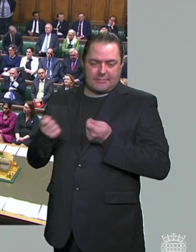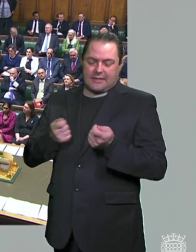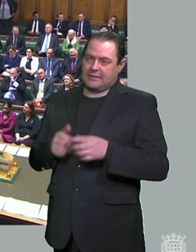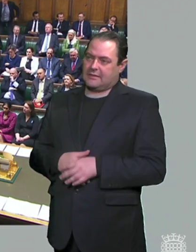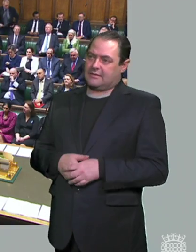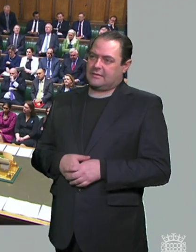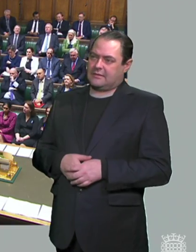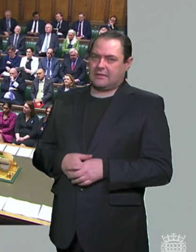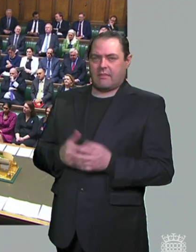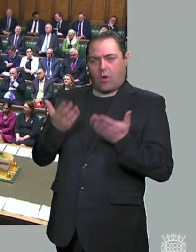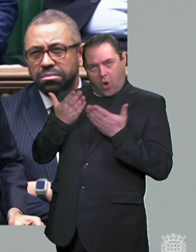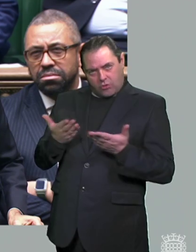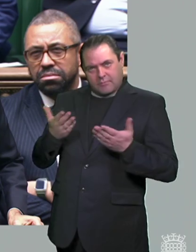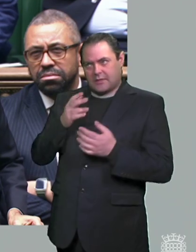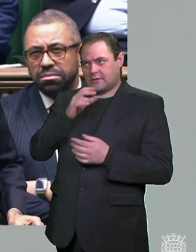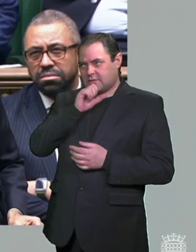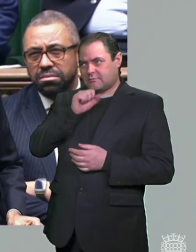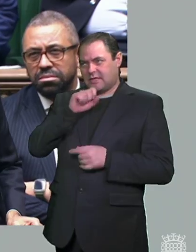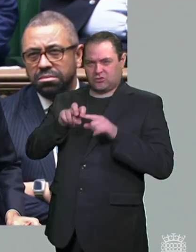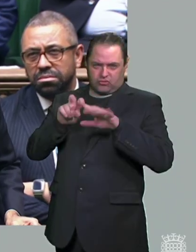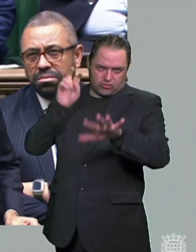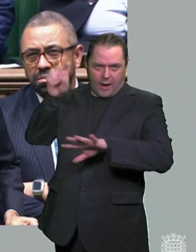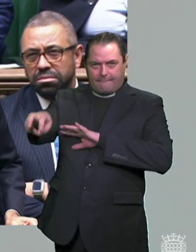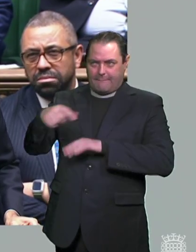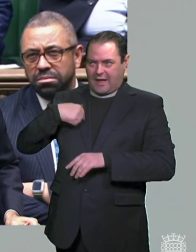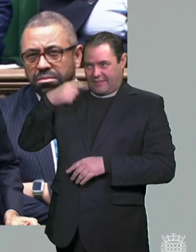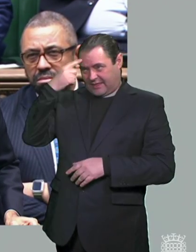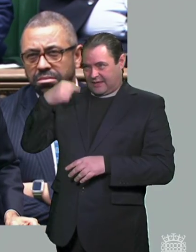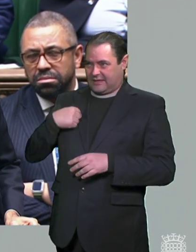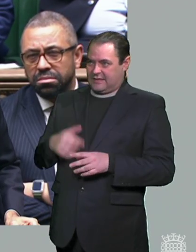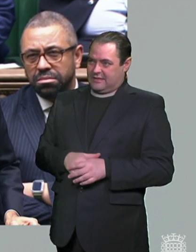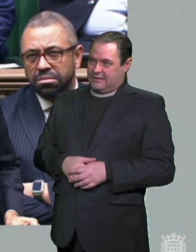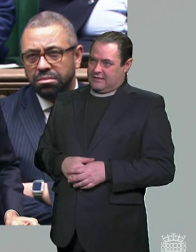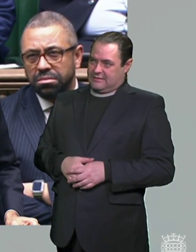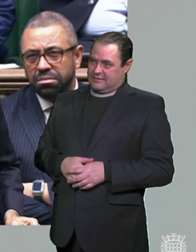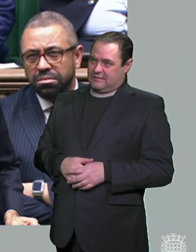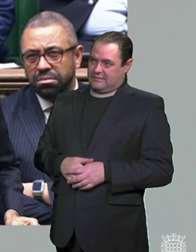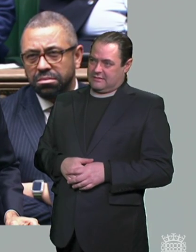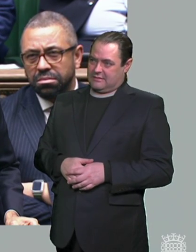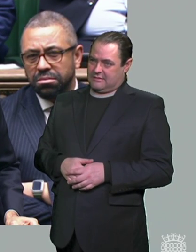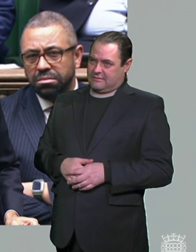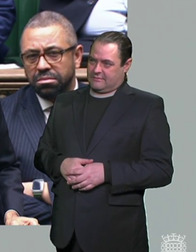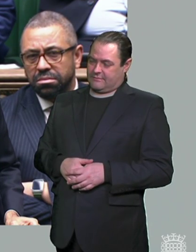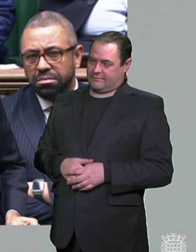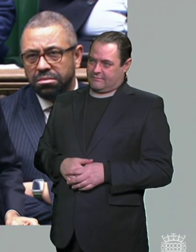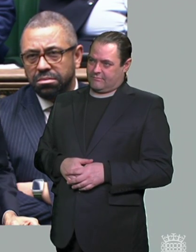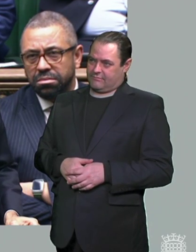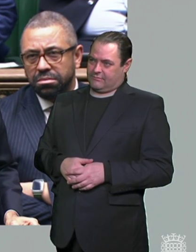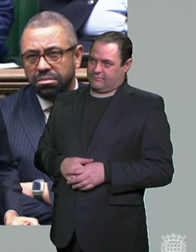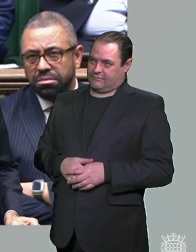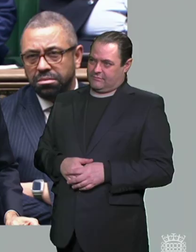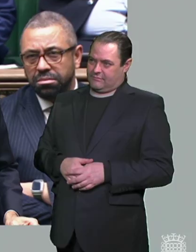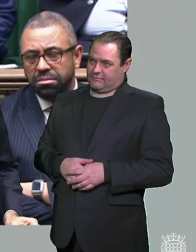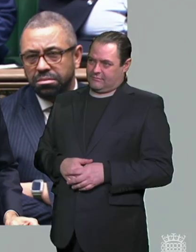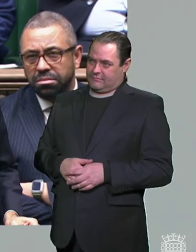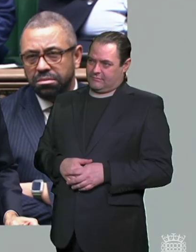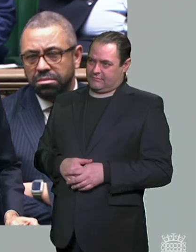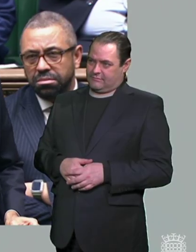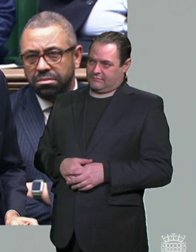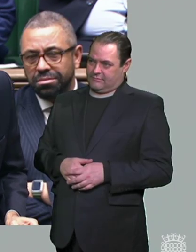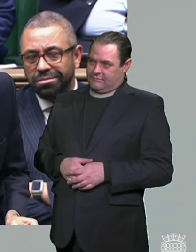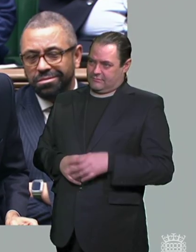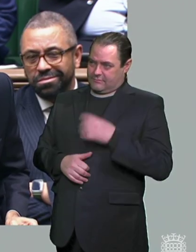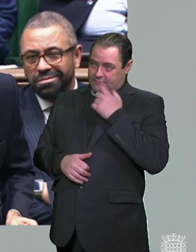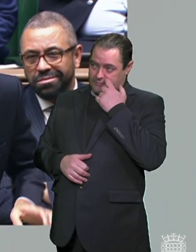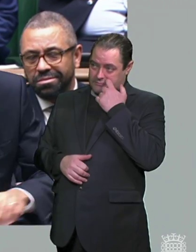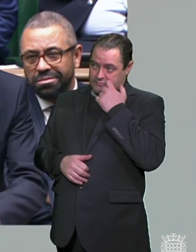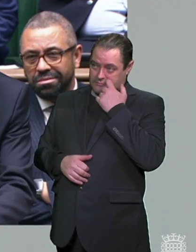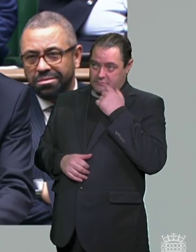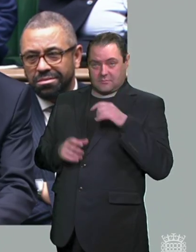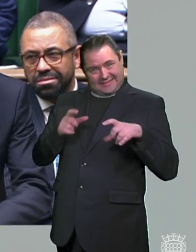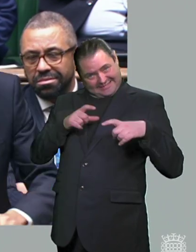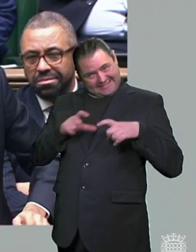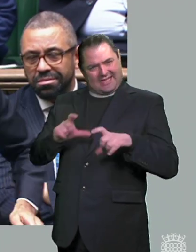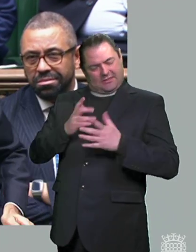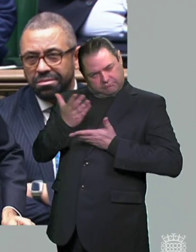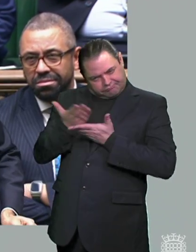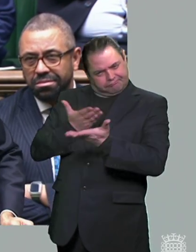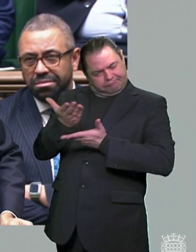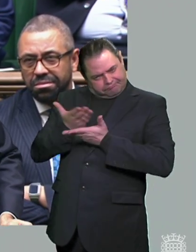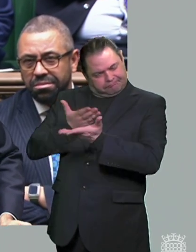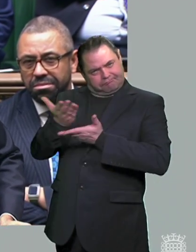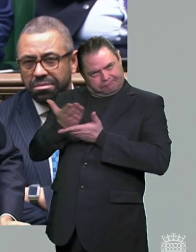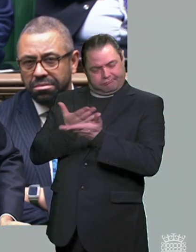The right honourable and learned Gentleman is jumping ahead.